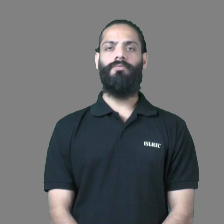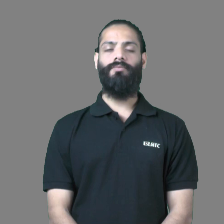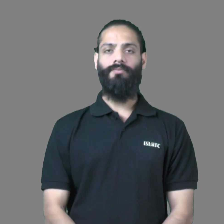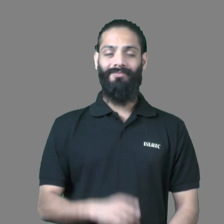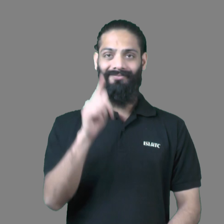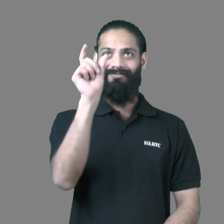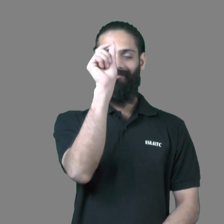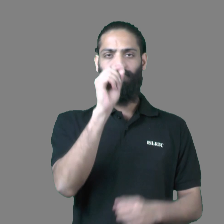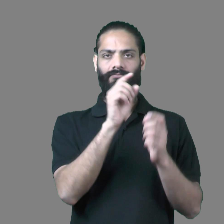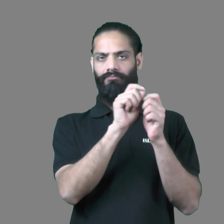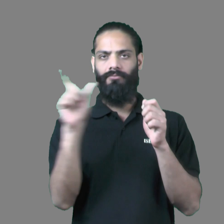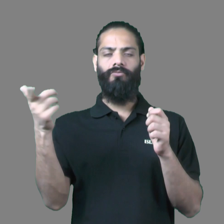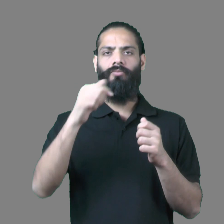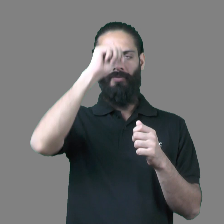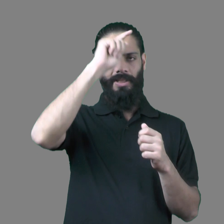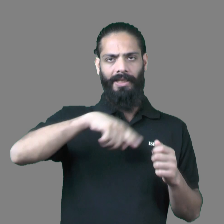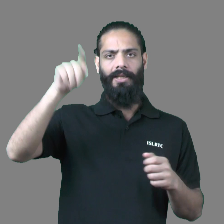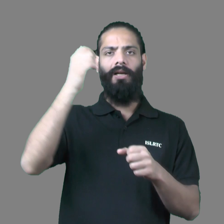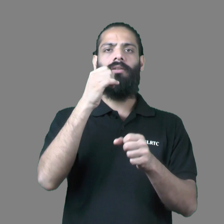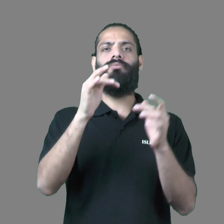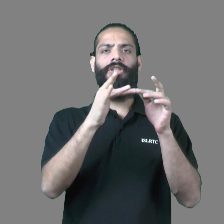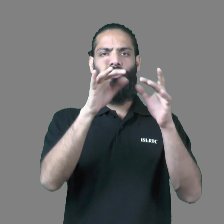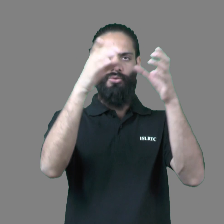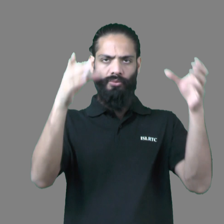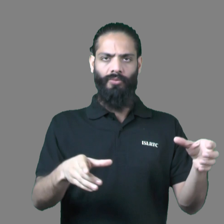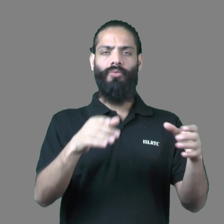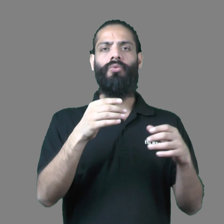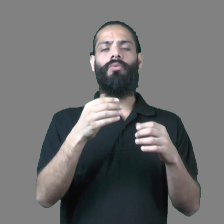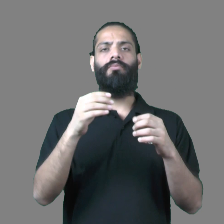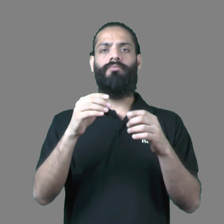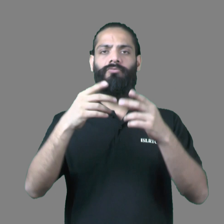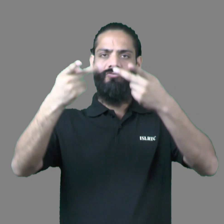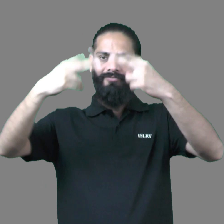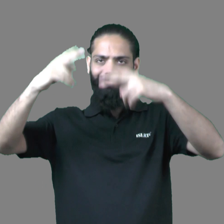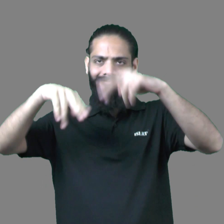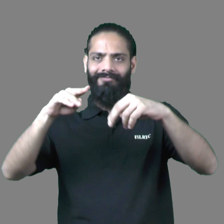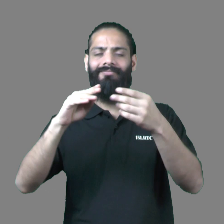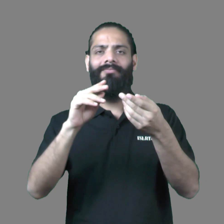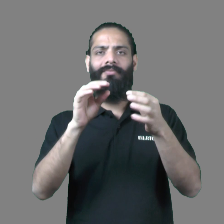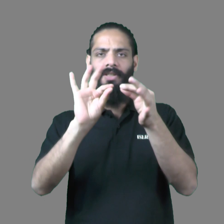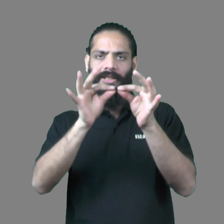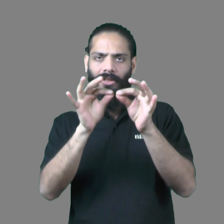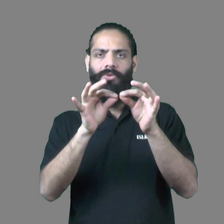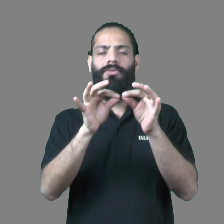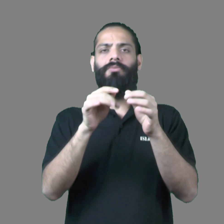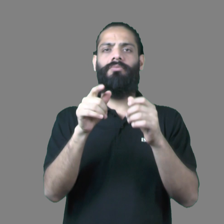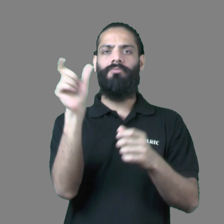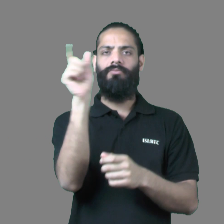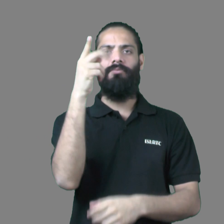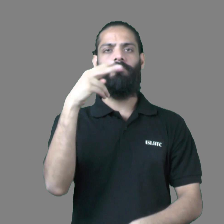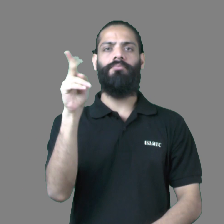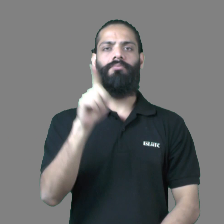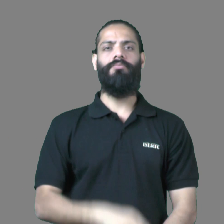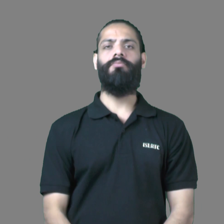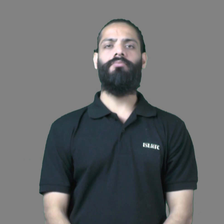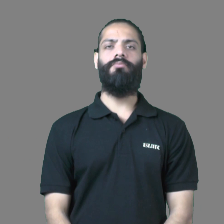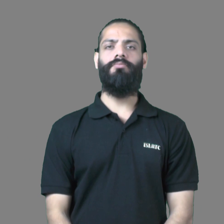Indian Institute of Translation and Interpretation (IITI)